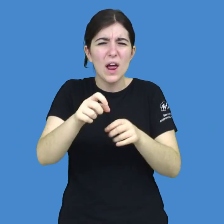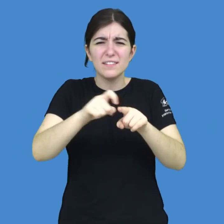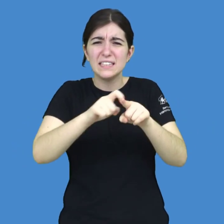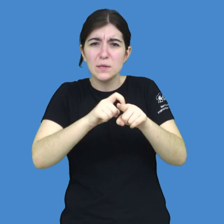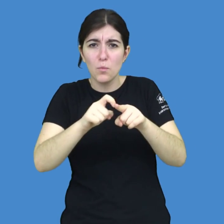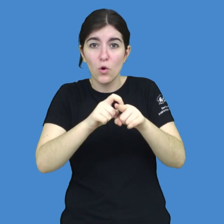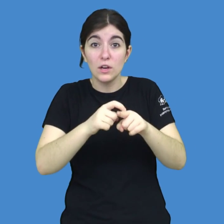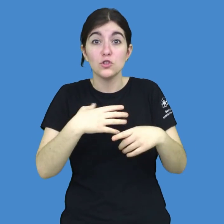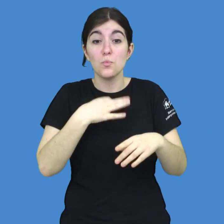tipo